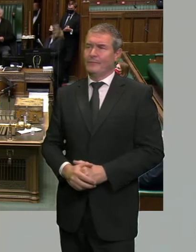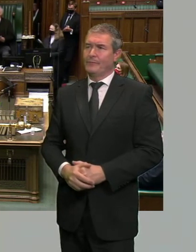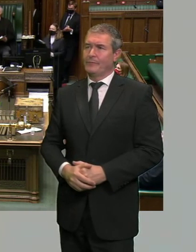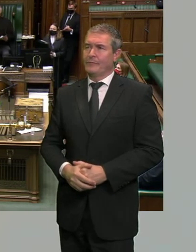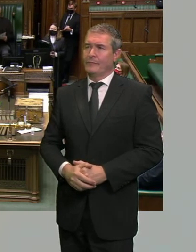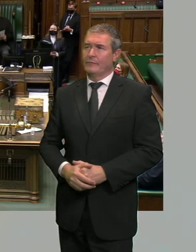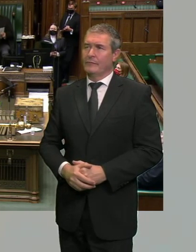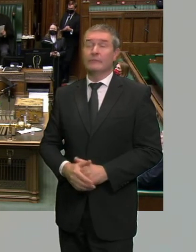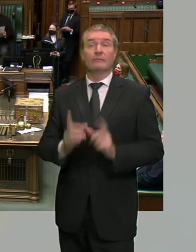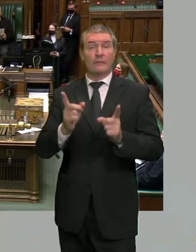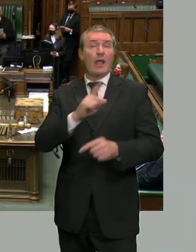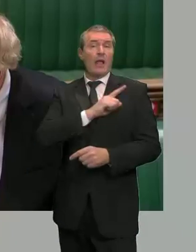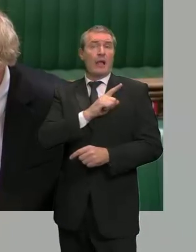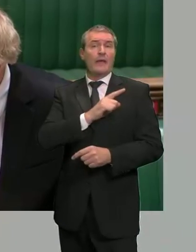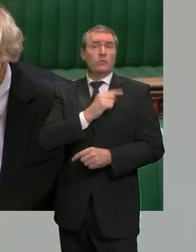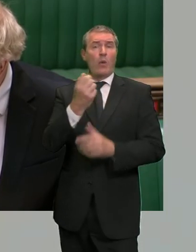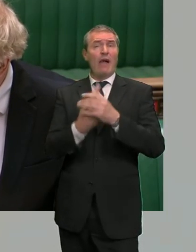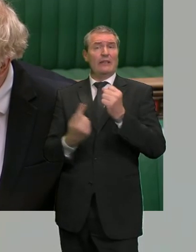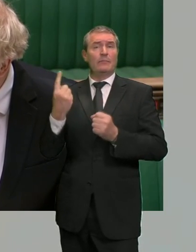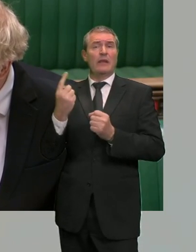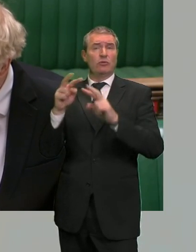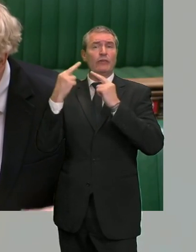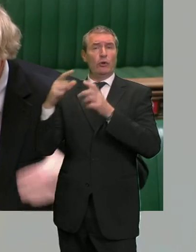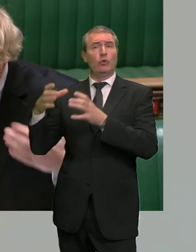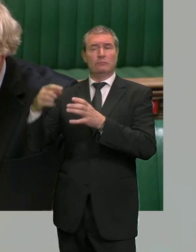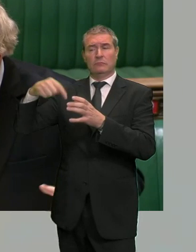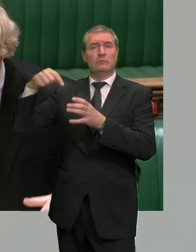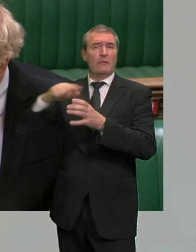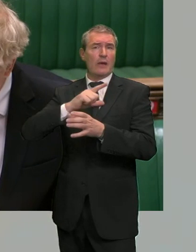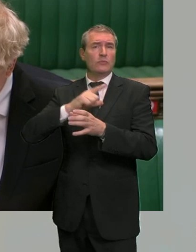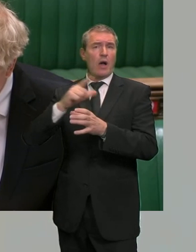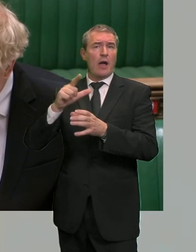That is why we are putting in an independent review.